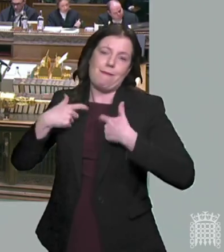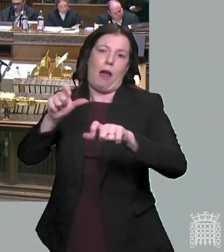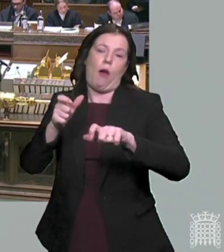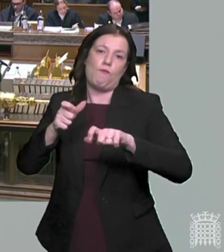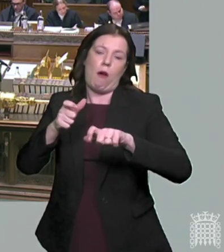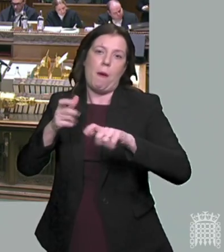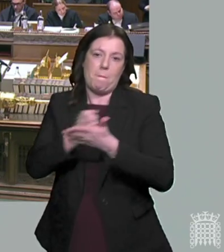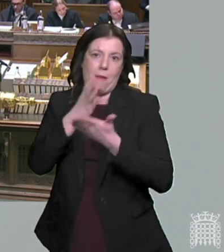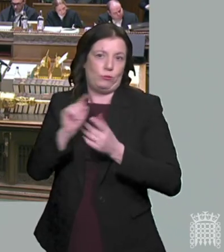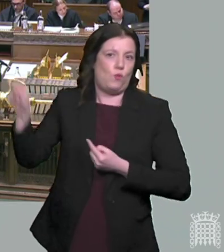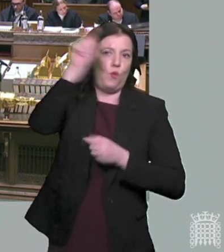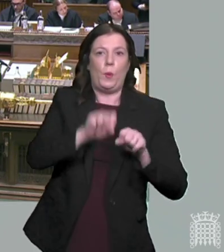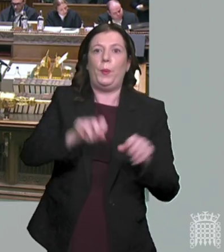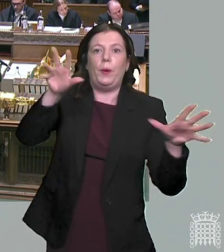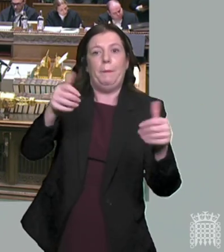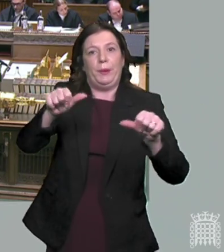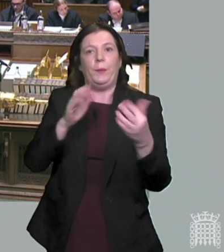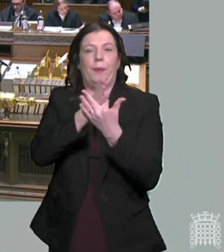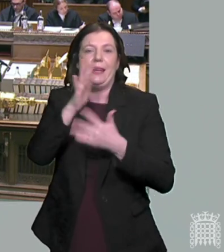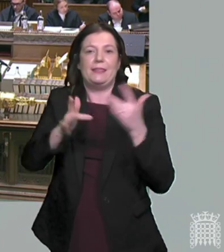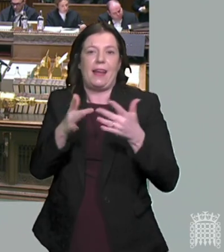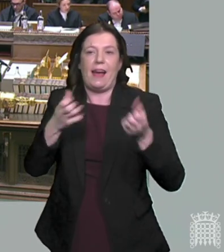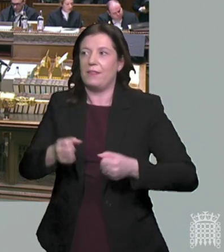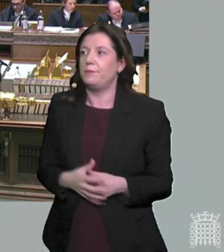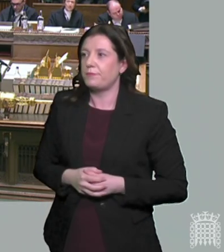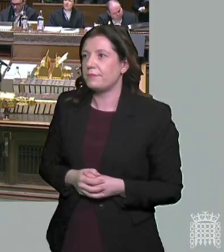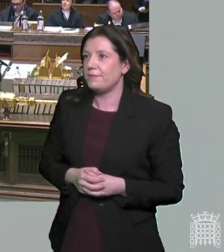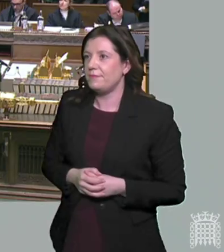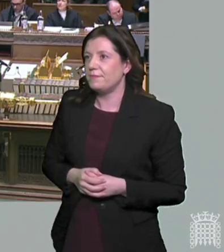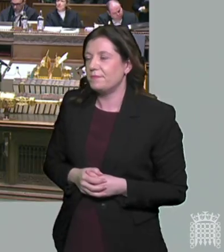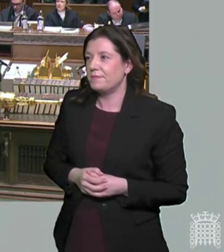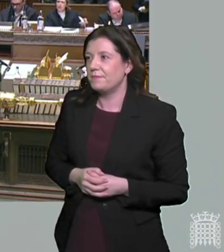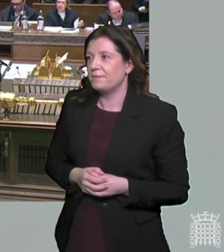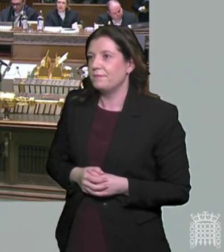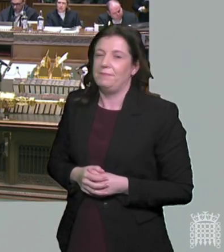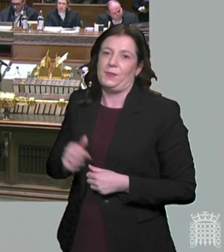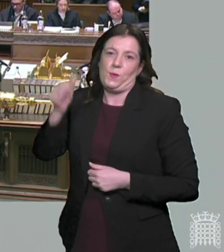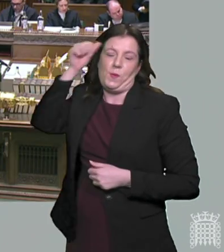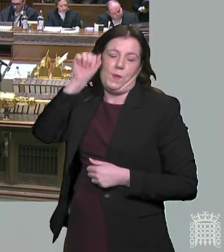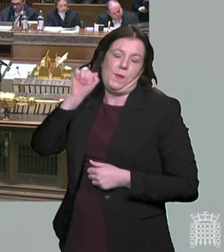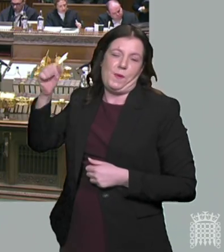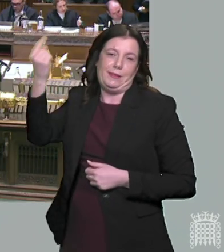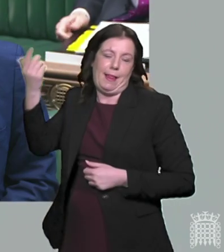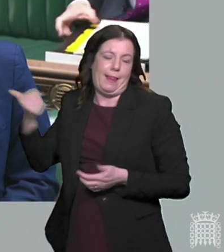I know that my honourable Friend is a regular visitor to Wales.